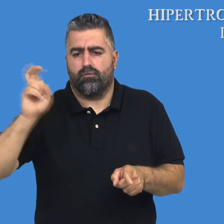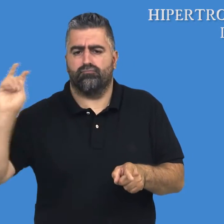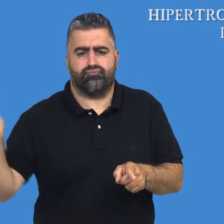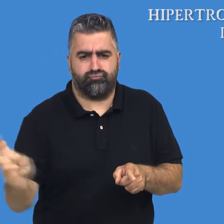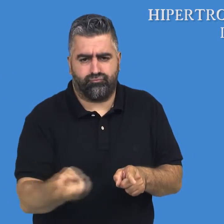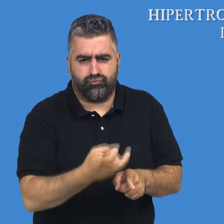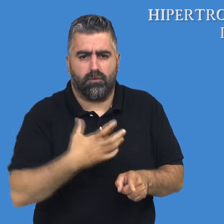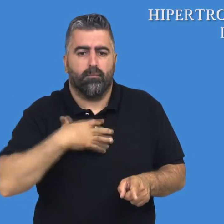etc